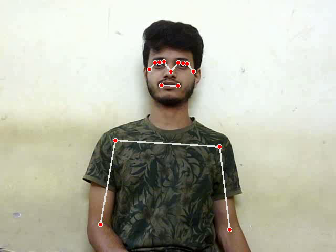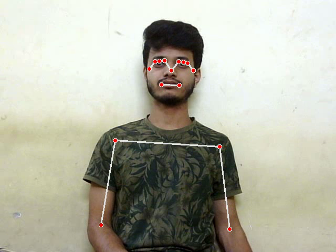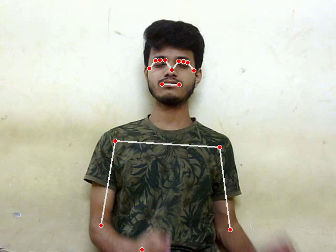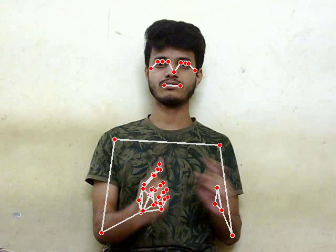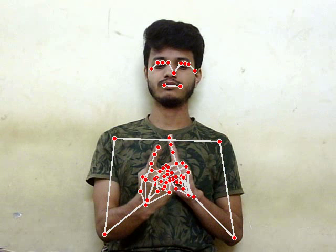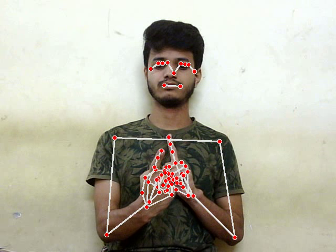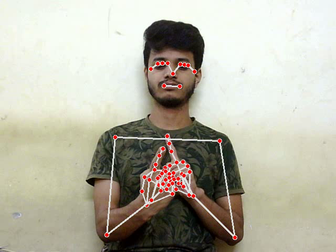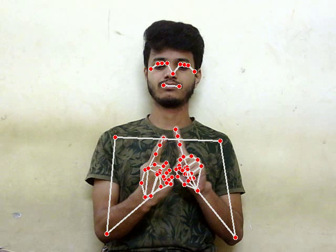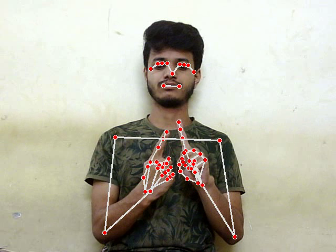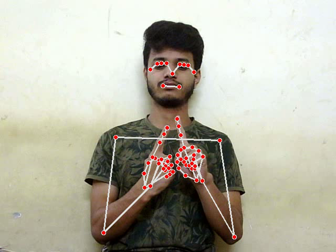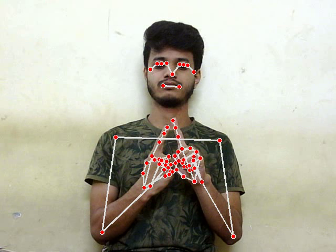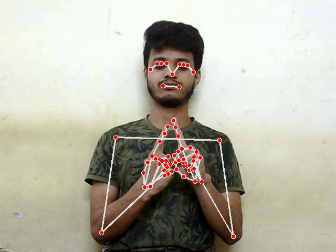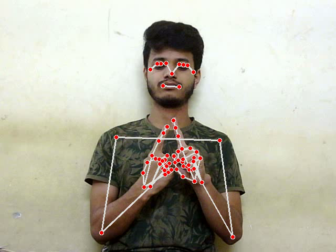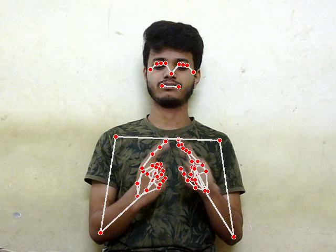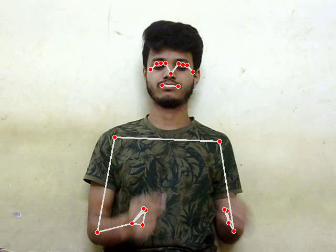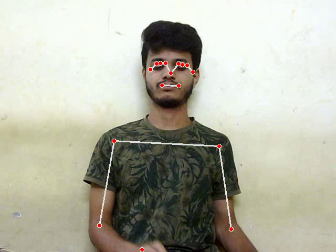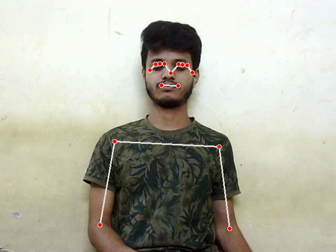meet